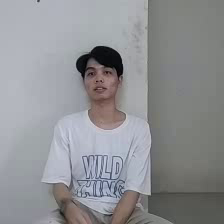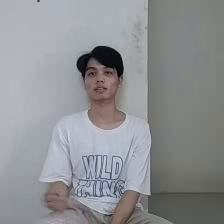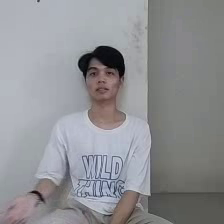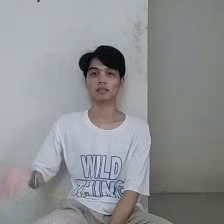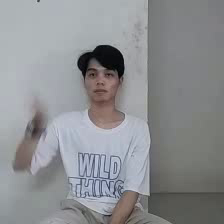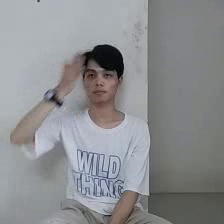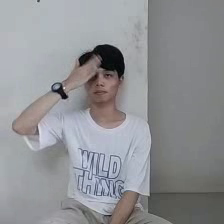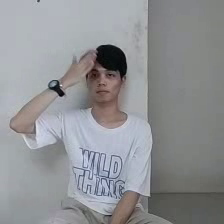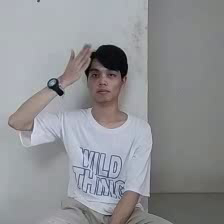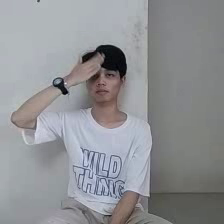Biết